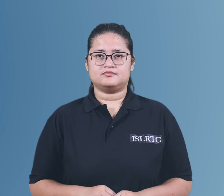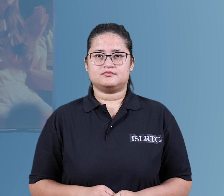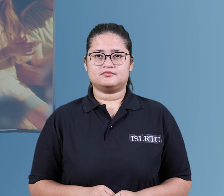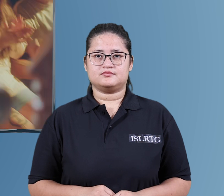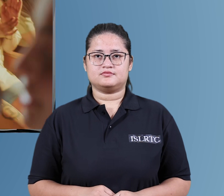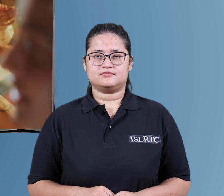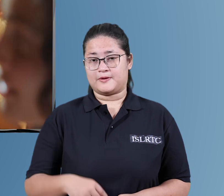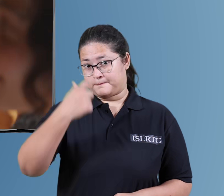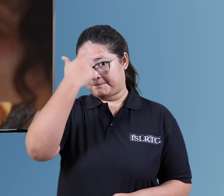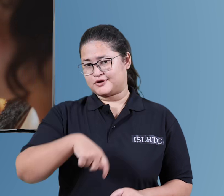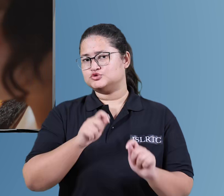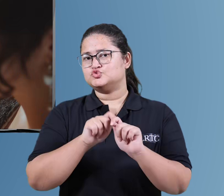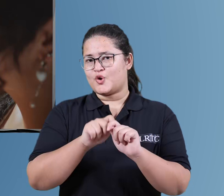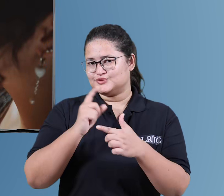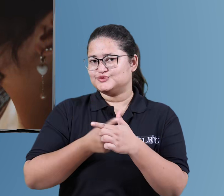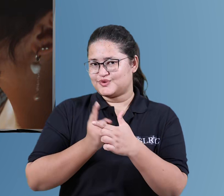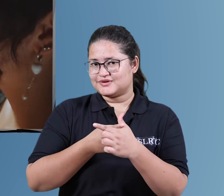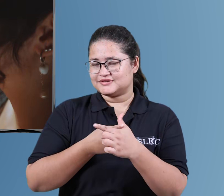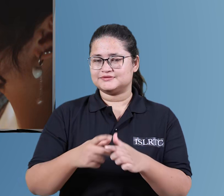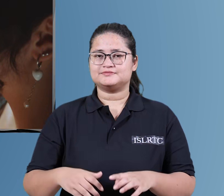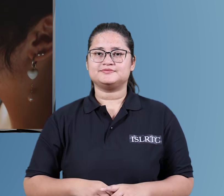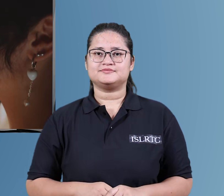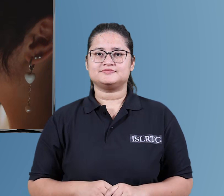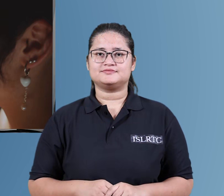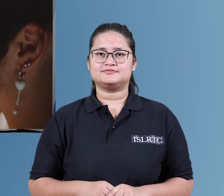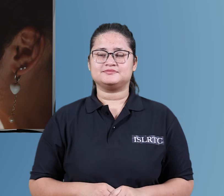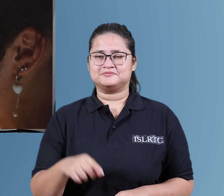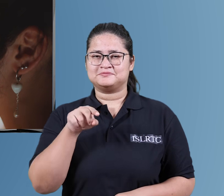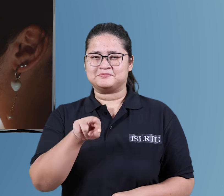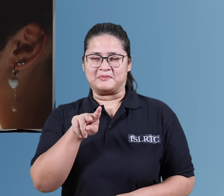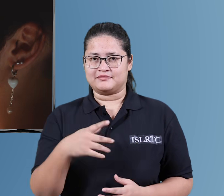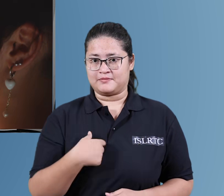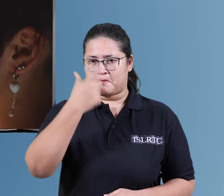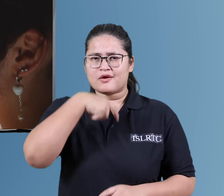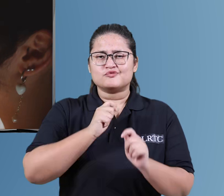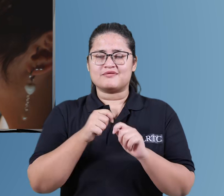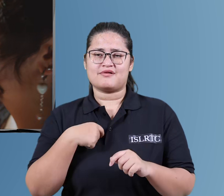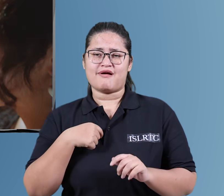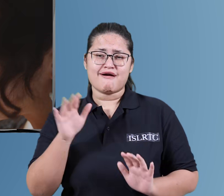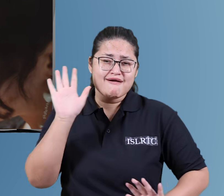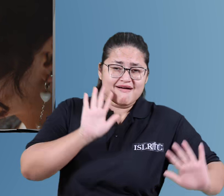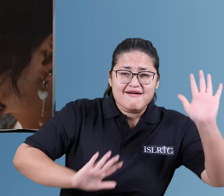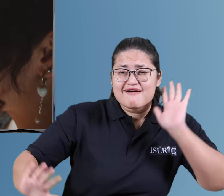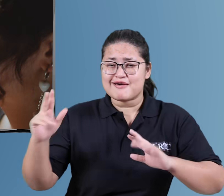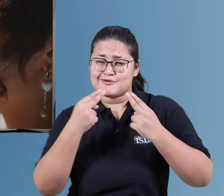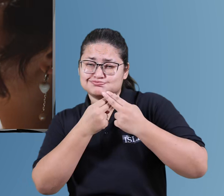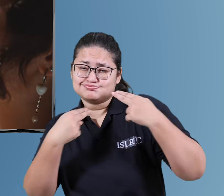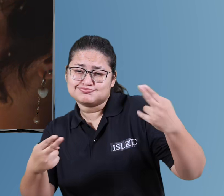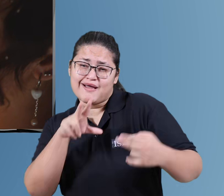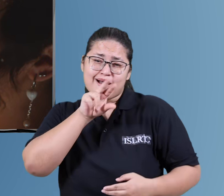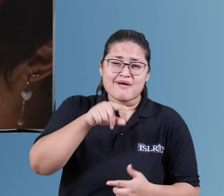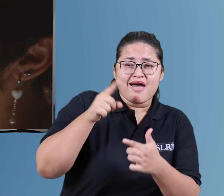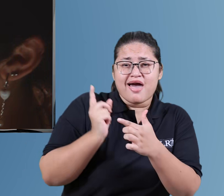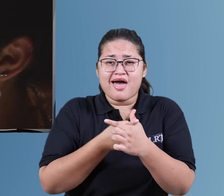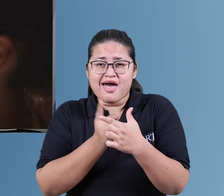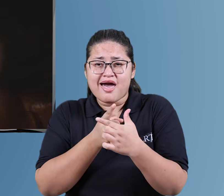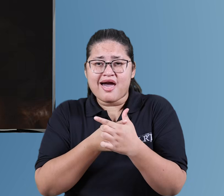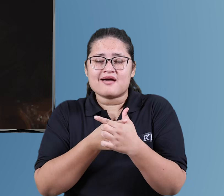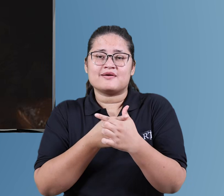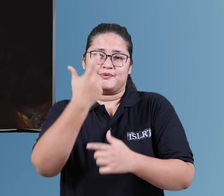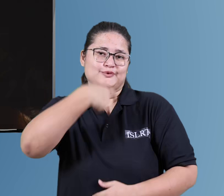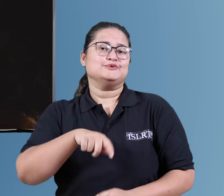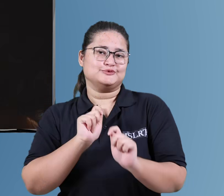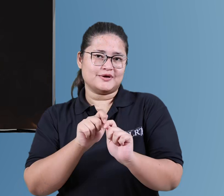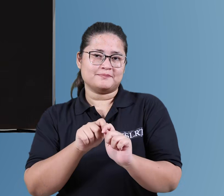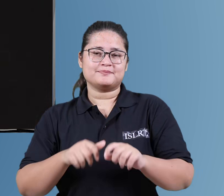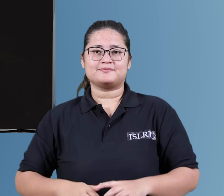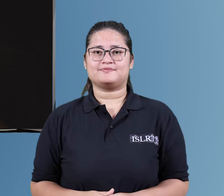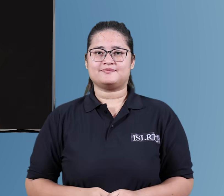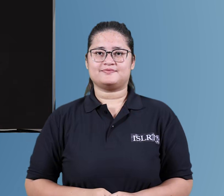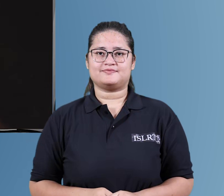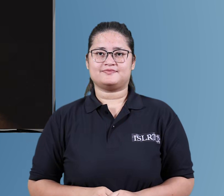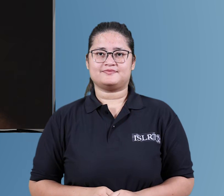Comedian A person who performs comedy professionally, often through jokes and humorous storytelling.